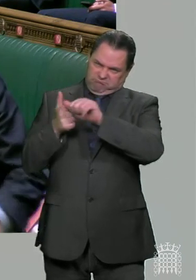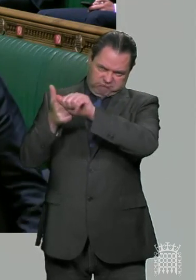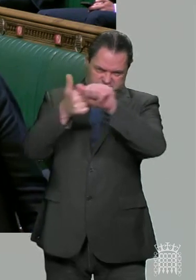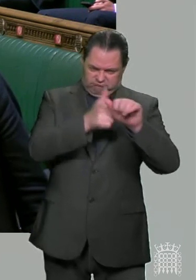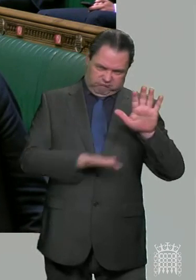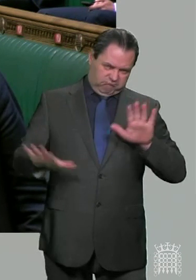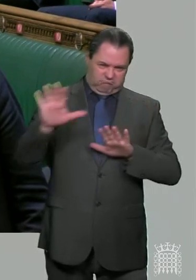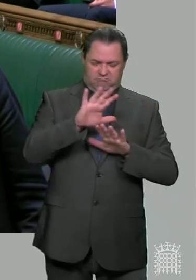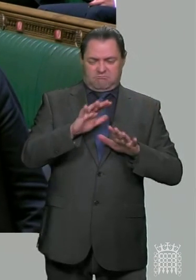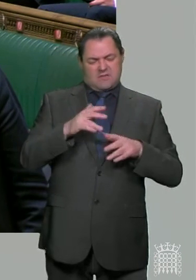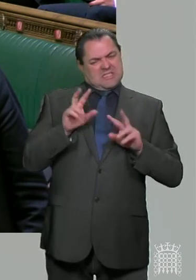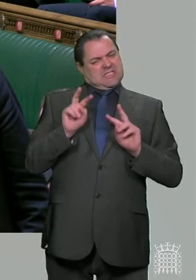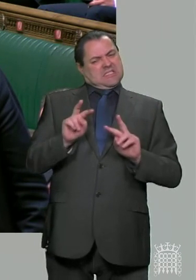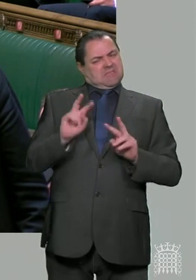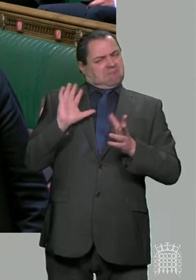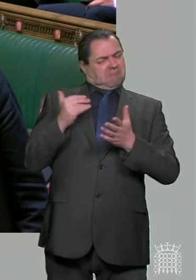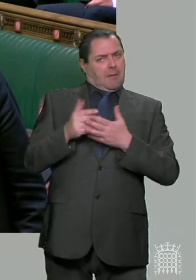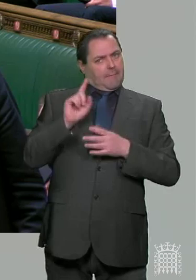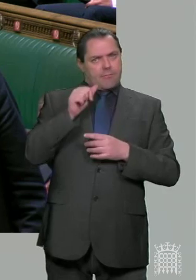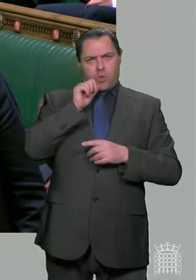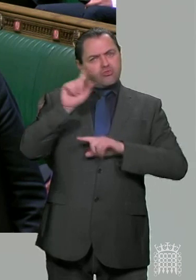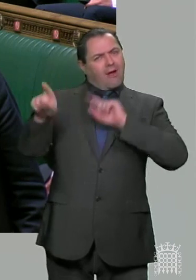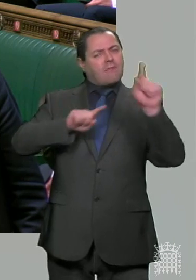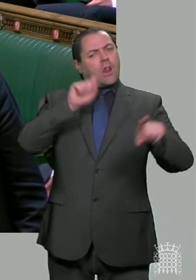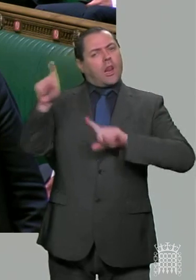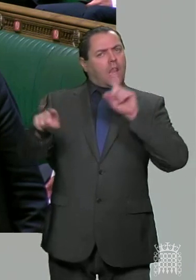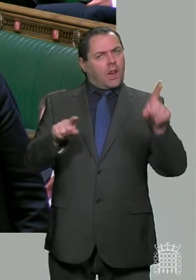My long experience of this is that people need to travel and they will travel.